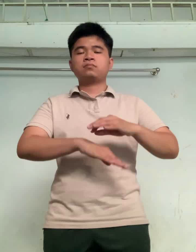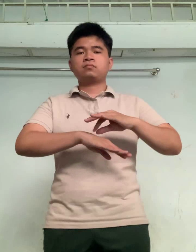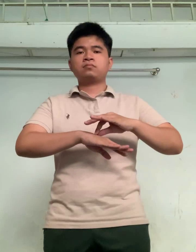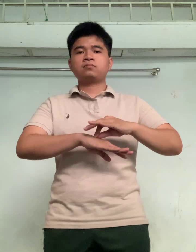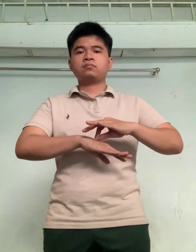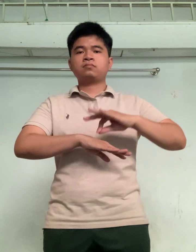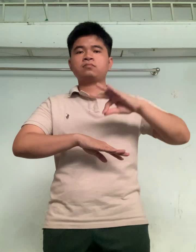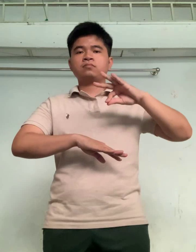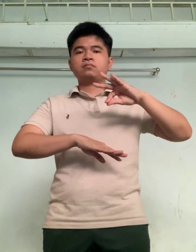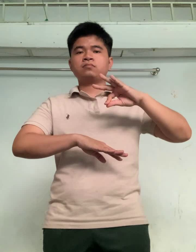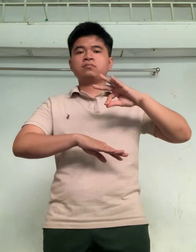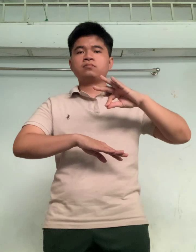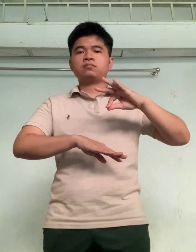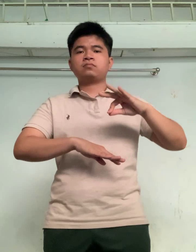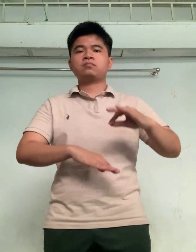tuan